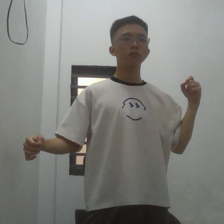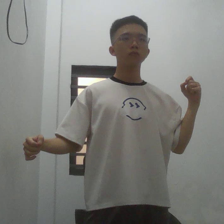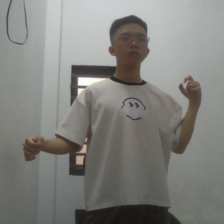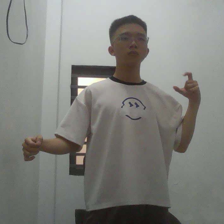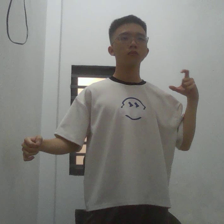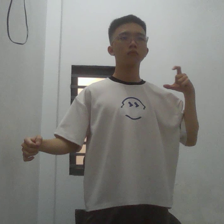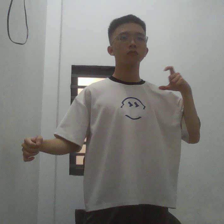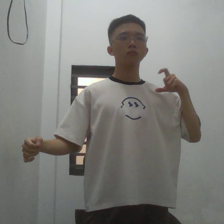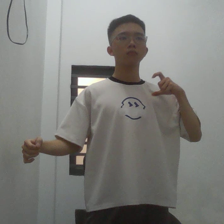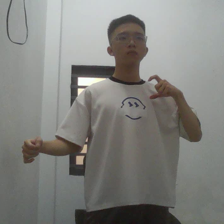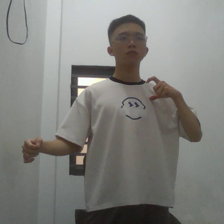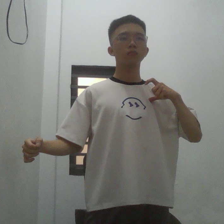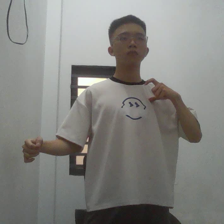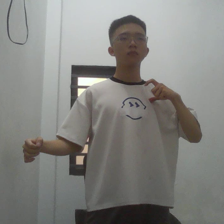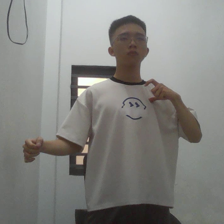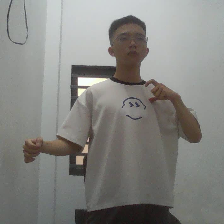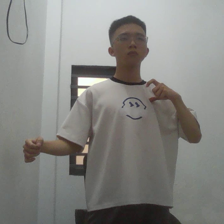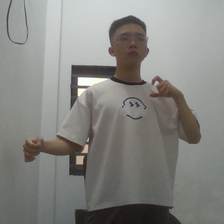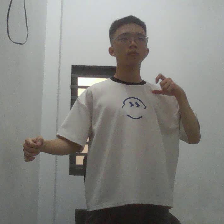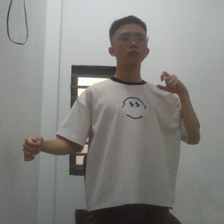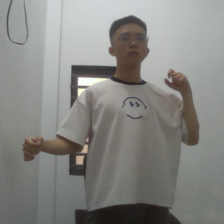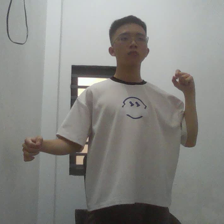giau co